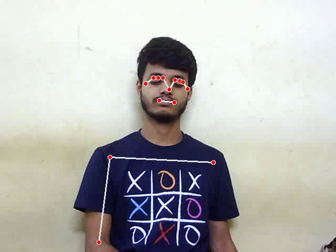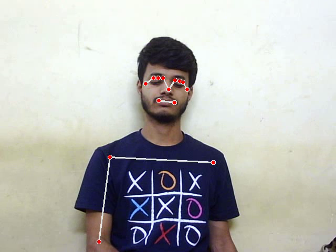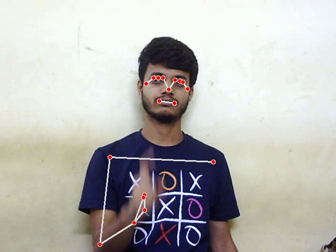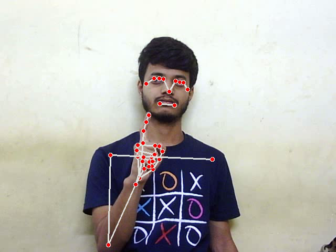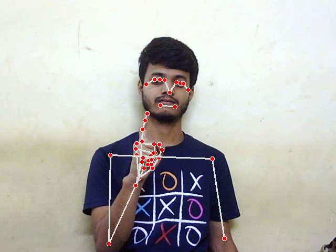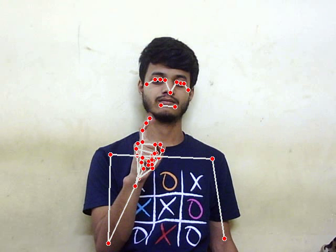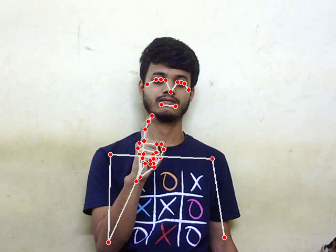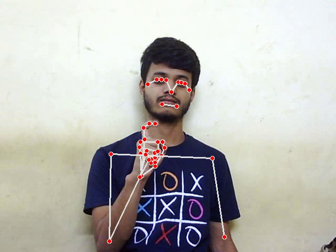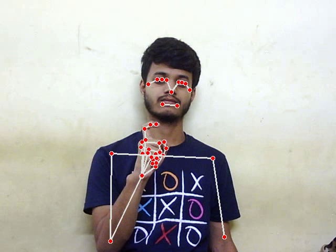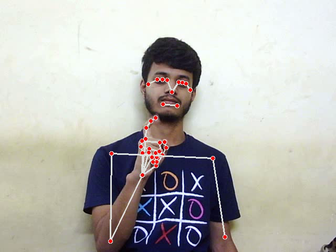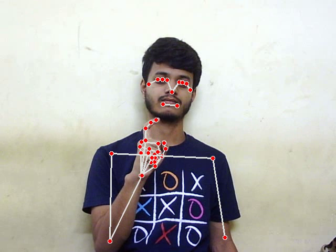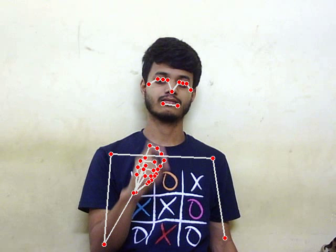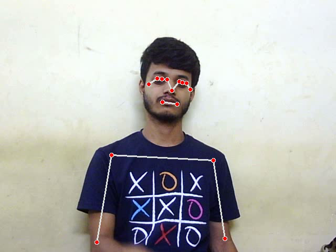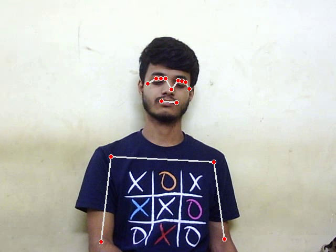question